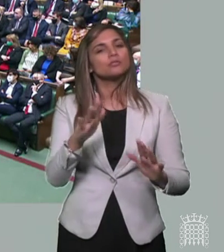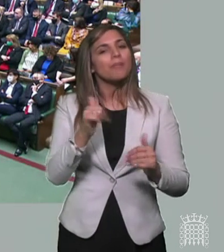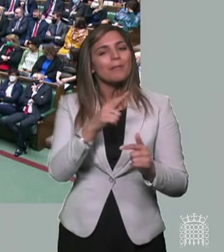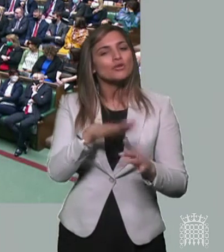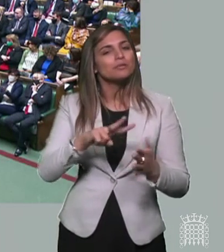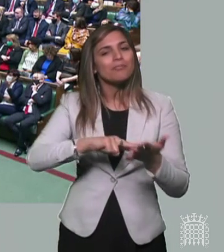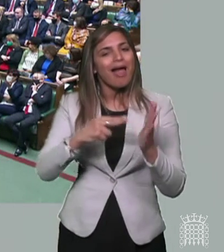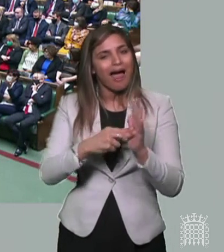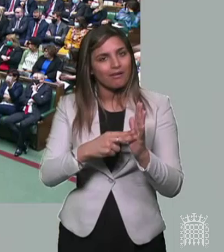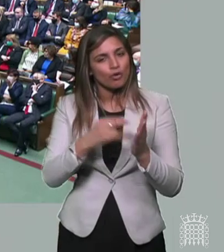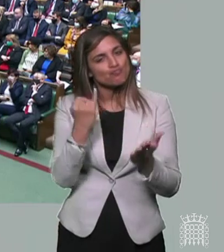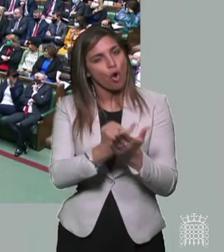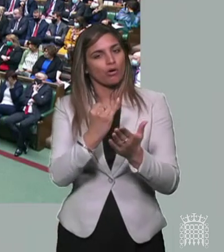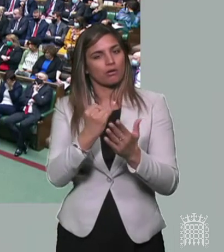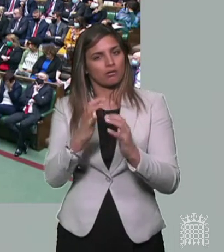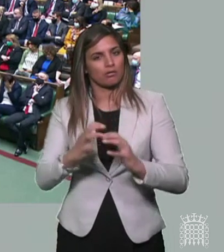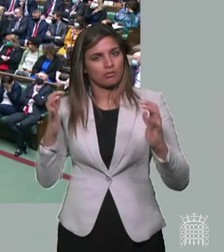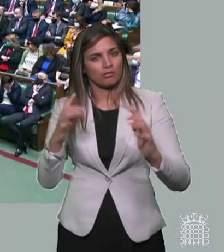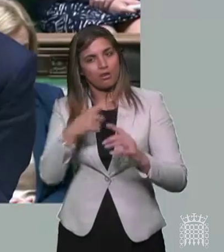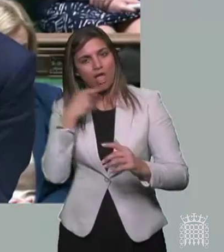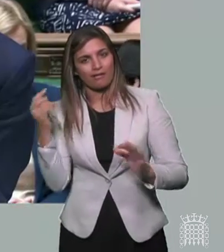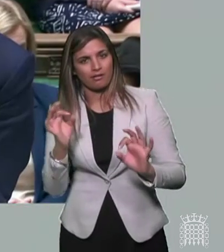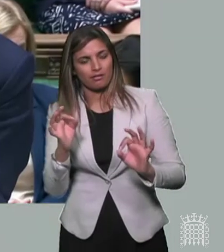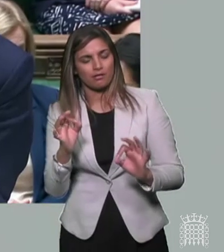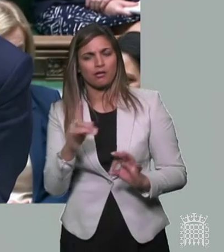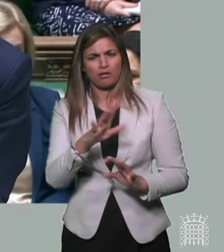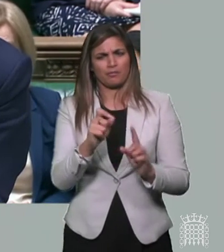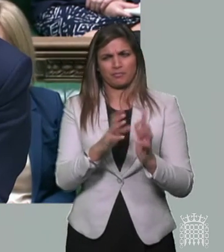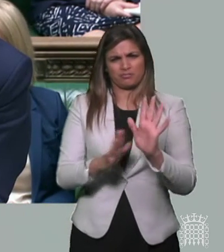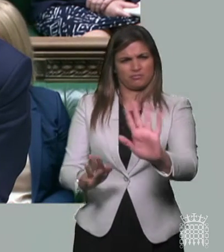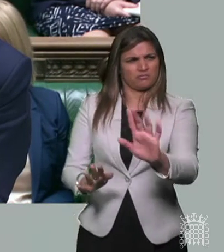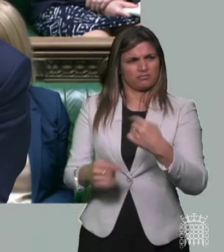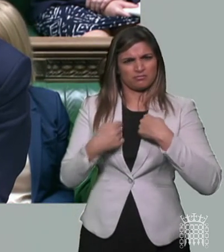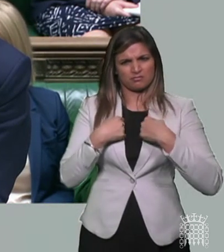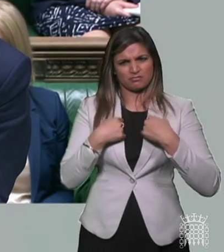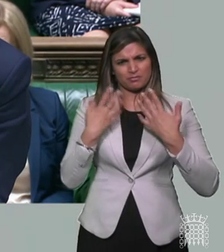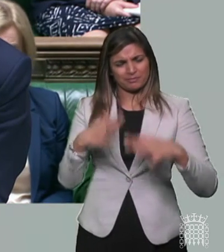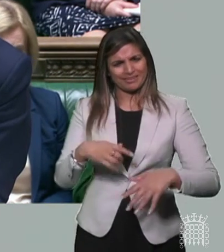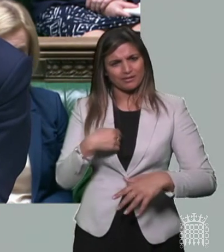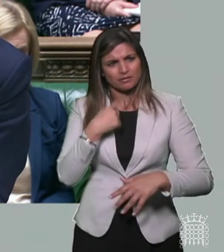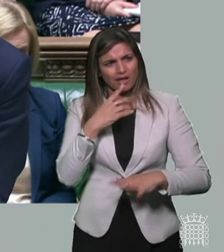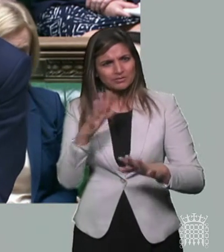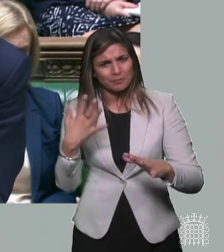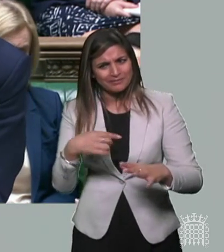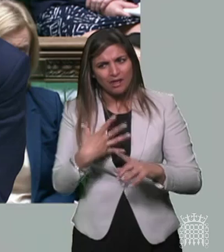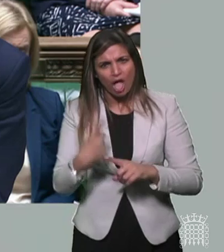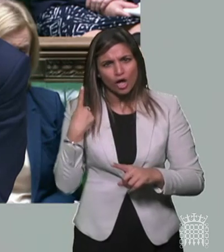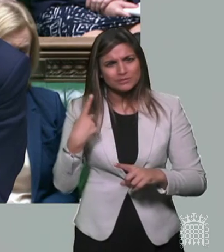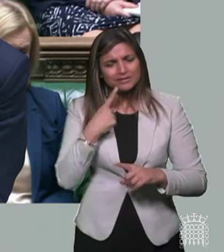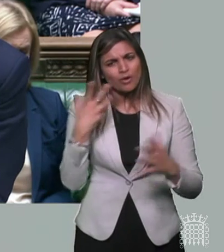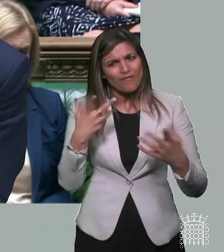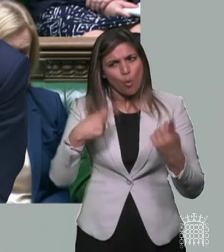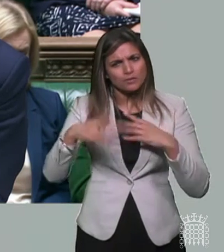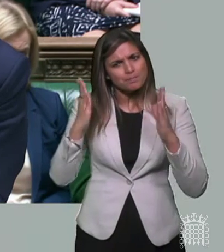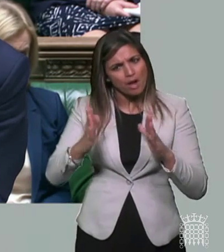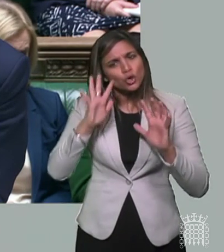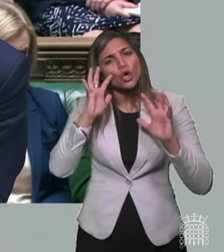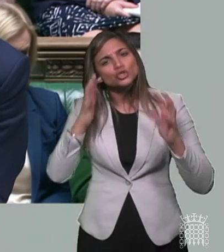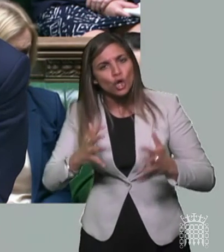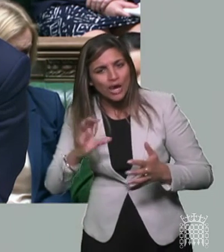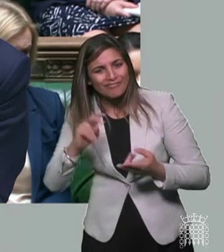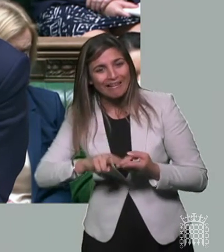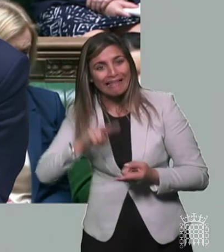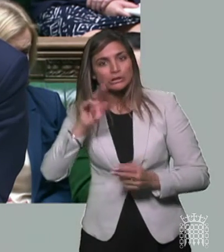No, Mr Speaker, because I immediately said in my answer to the question that of course we have to be concerned about inflation at all times.